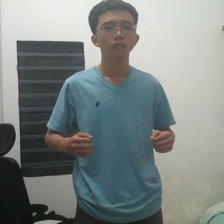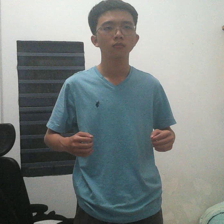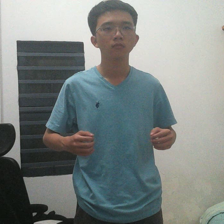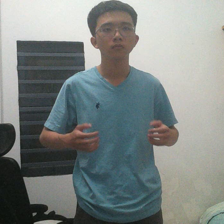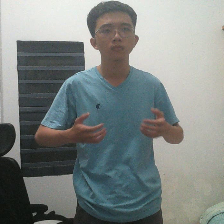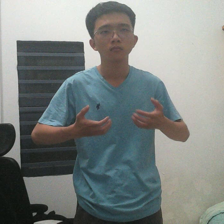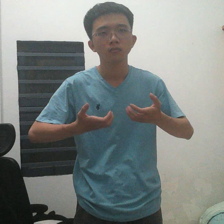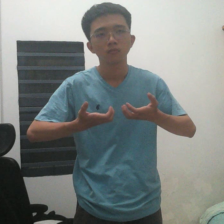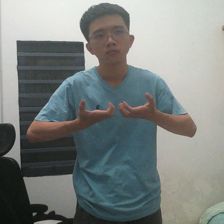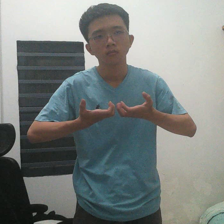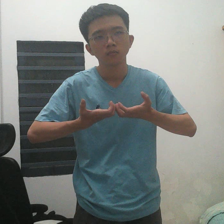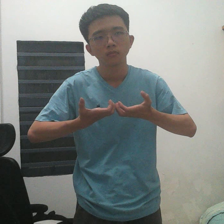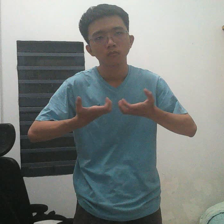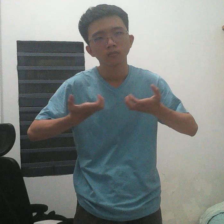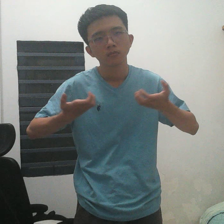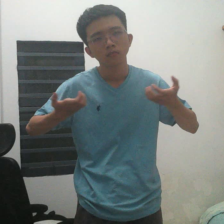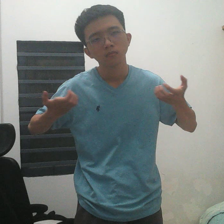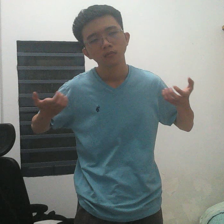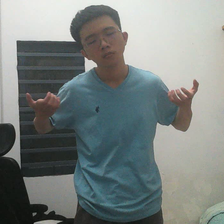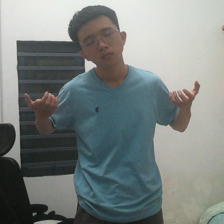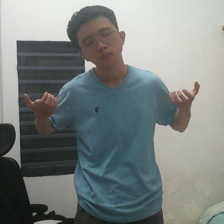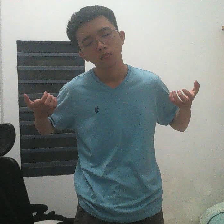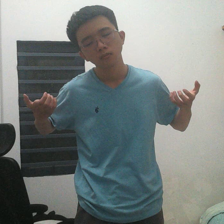chia cat